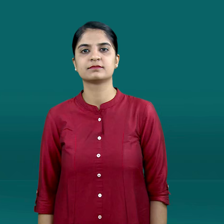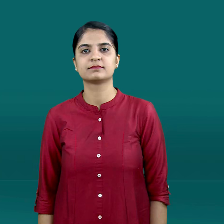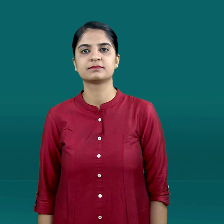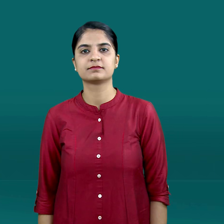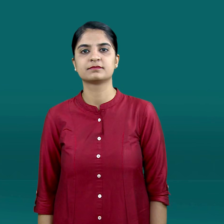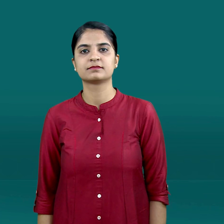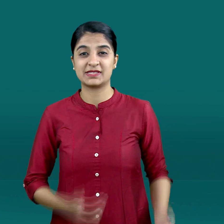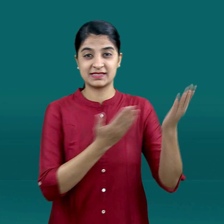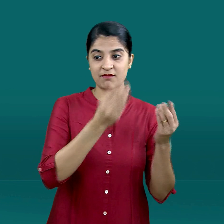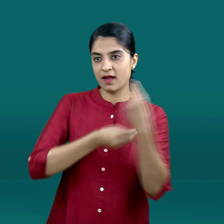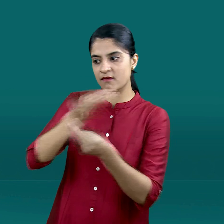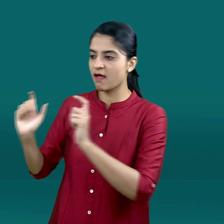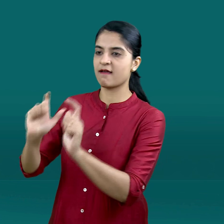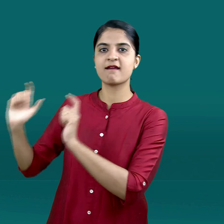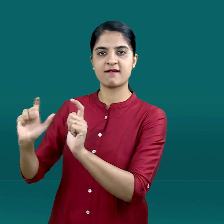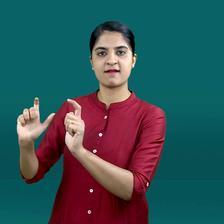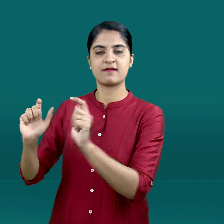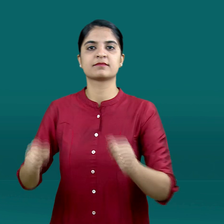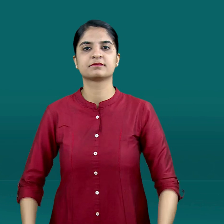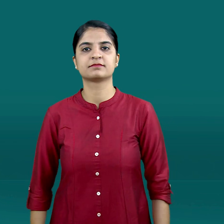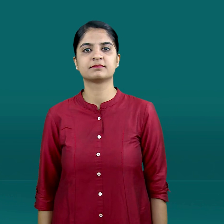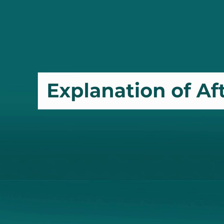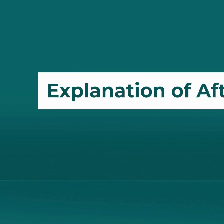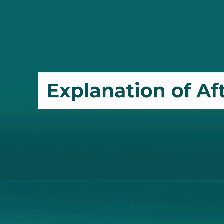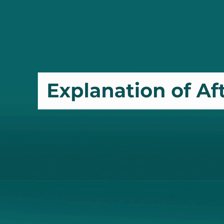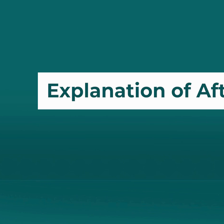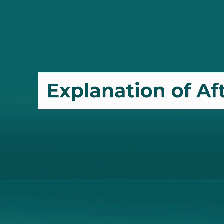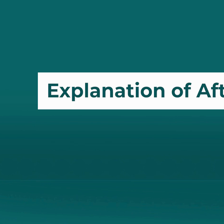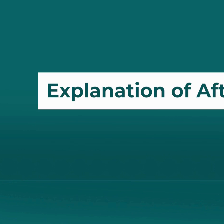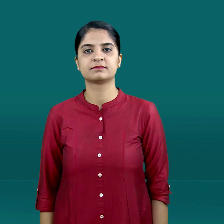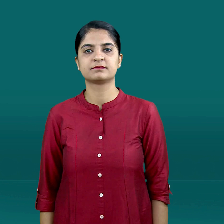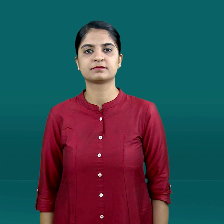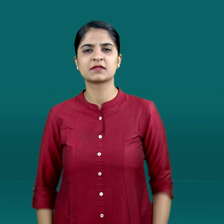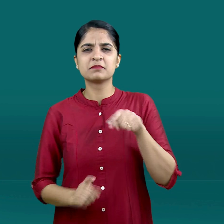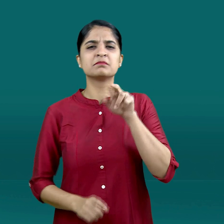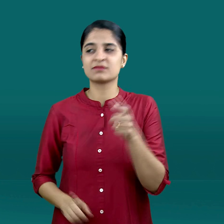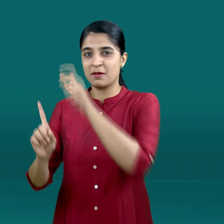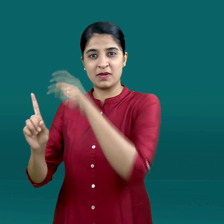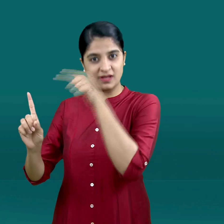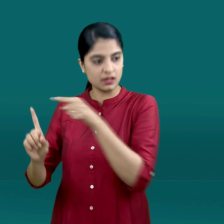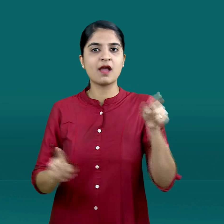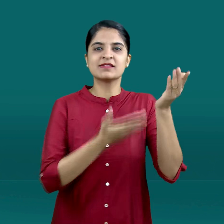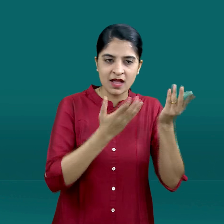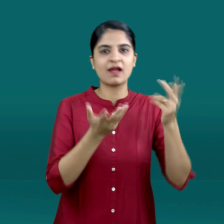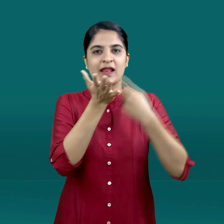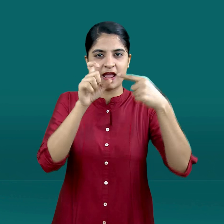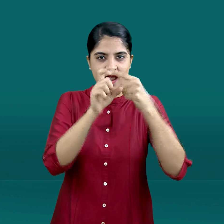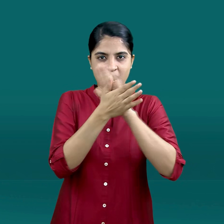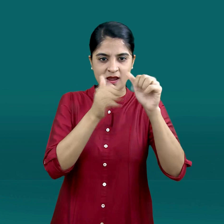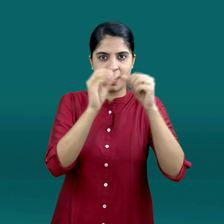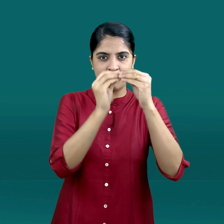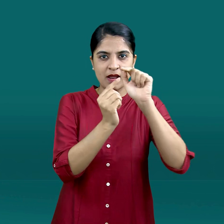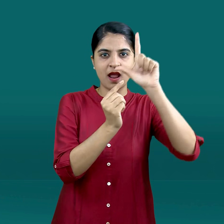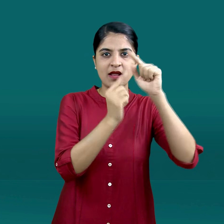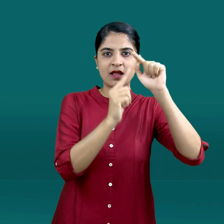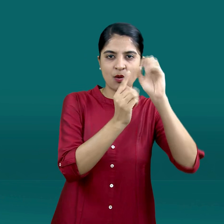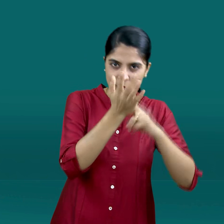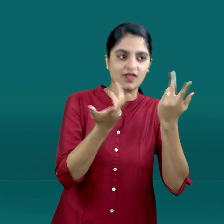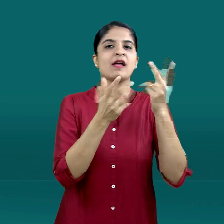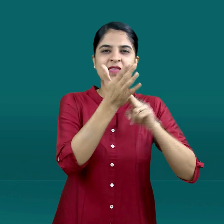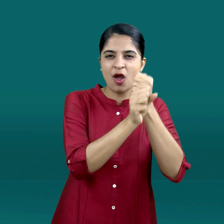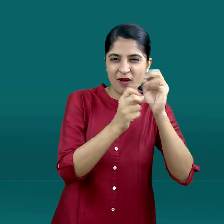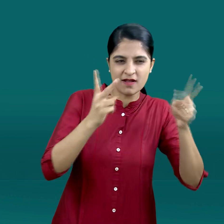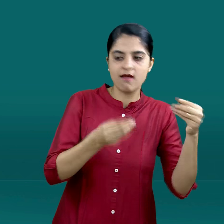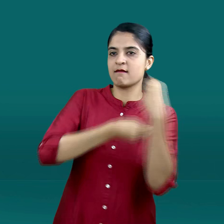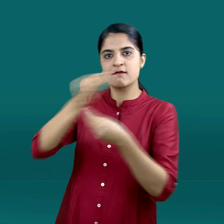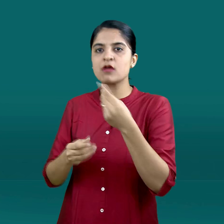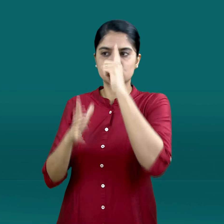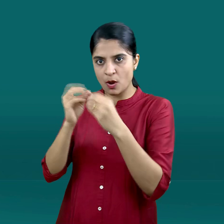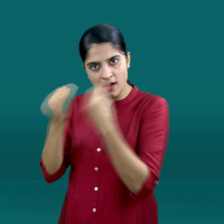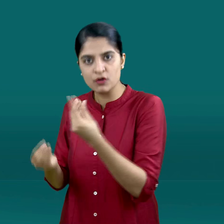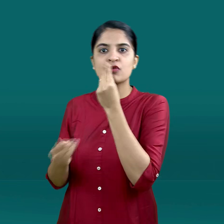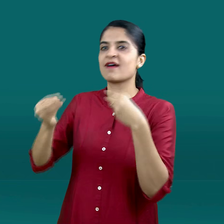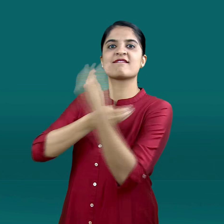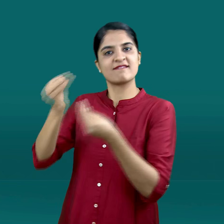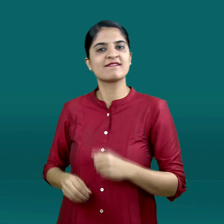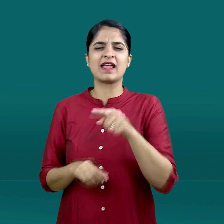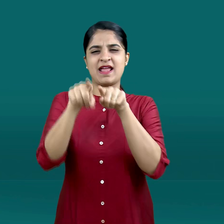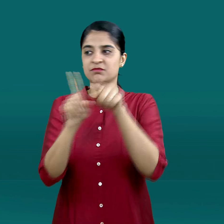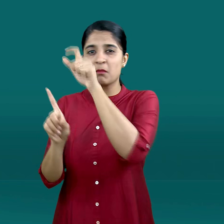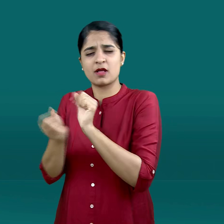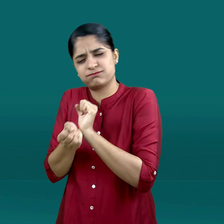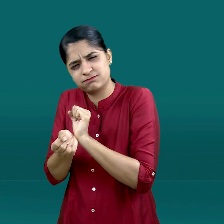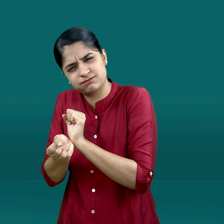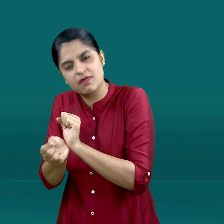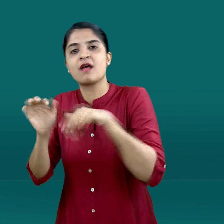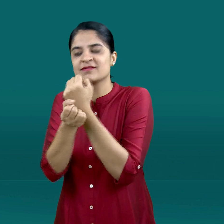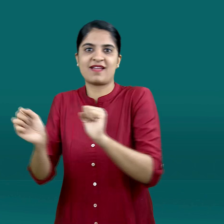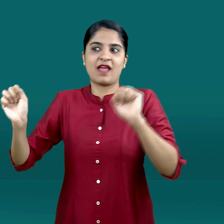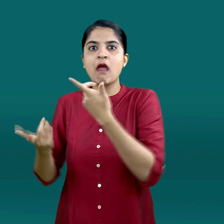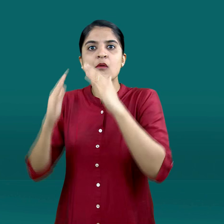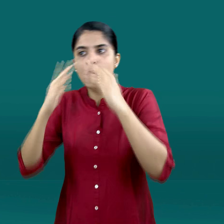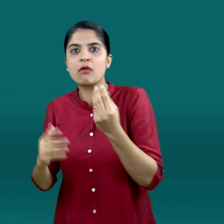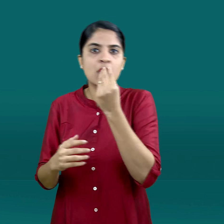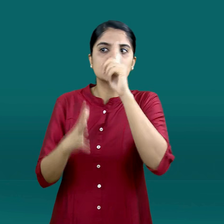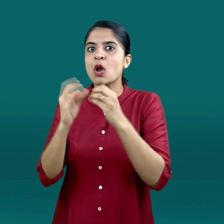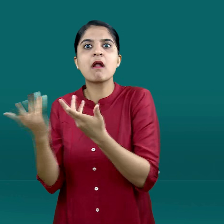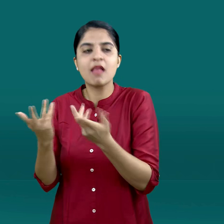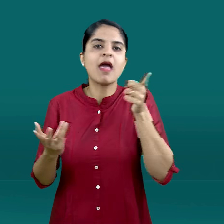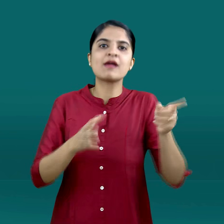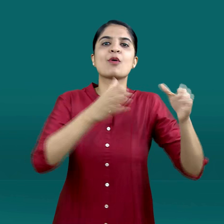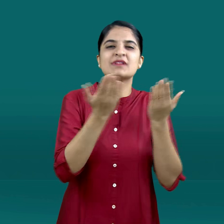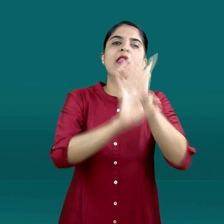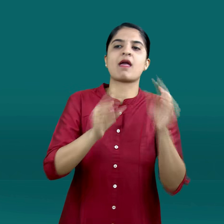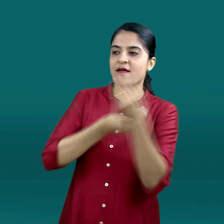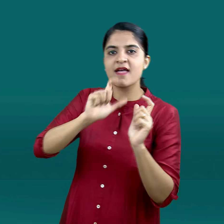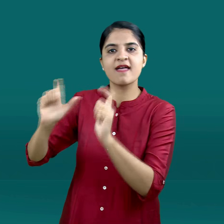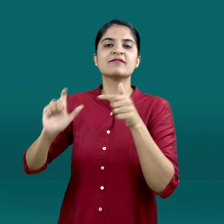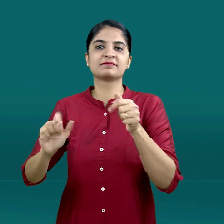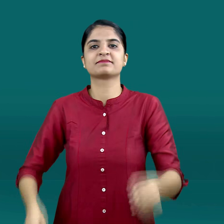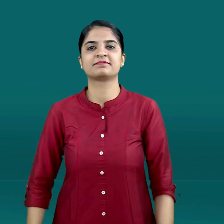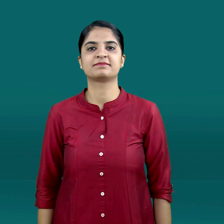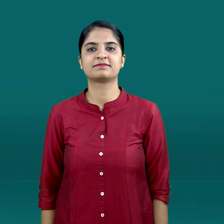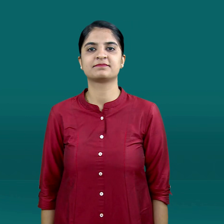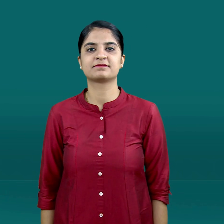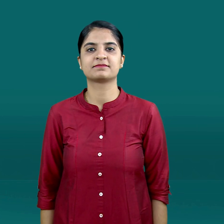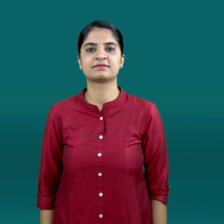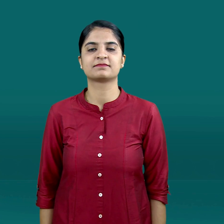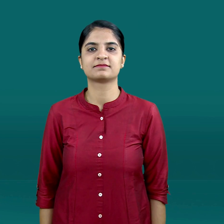After-care services